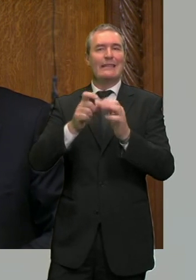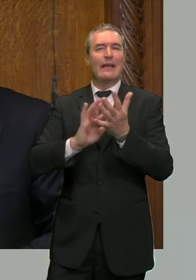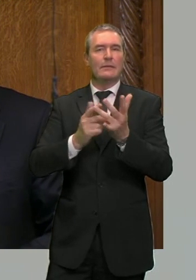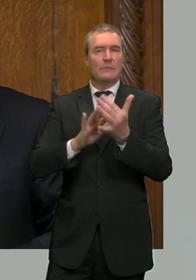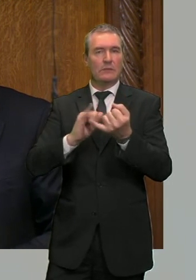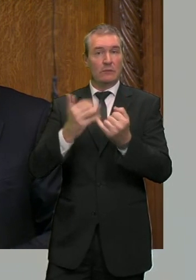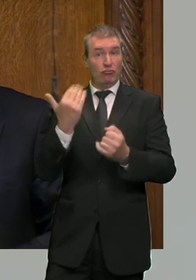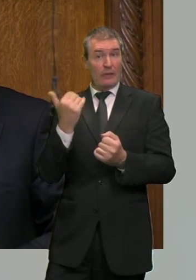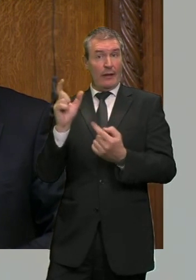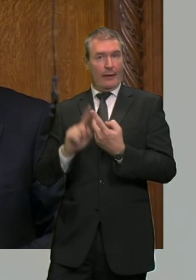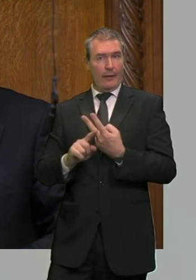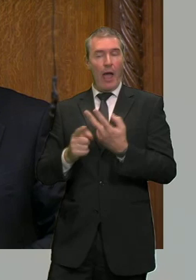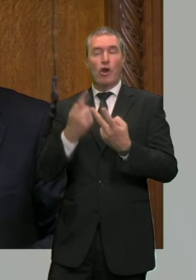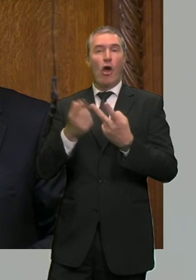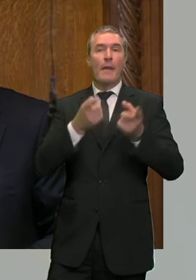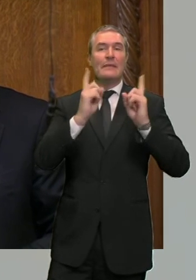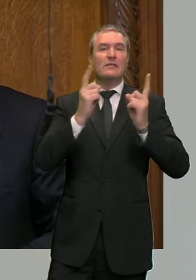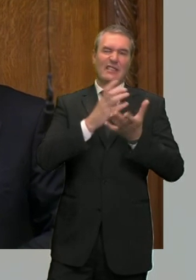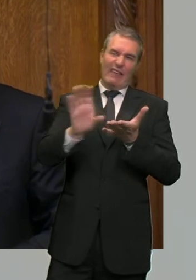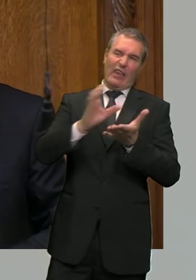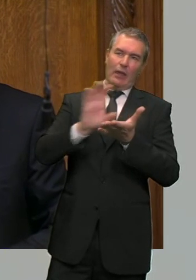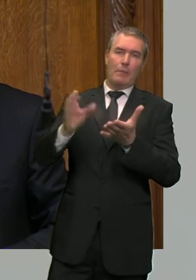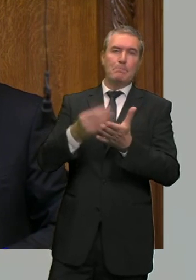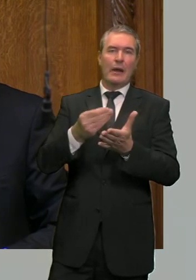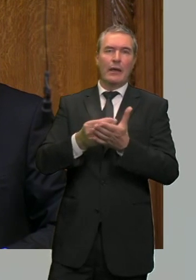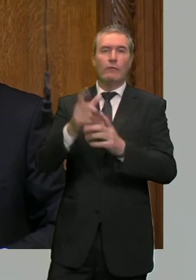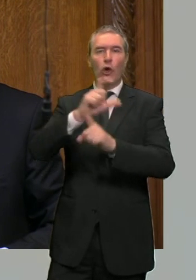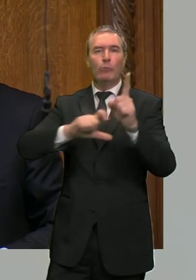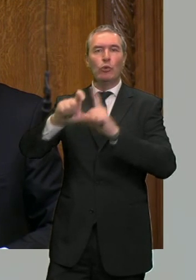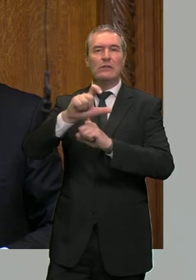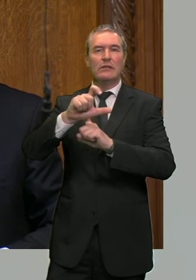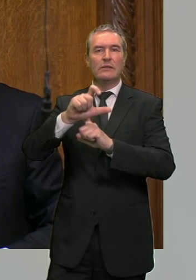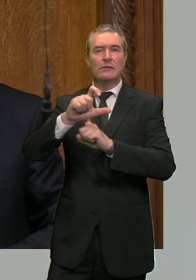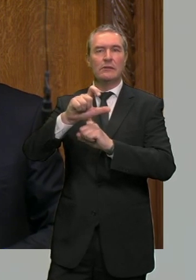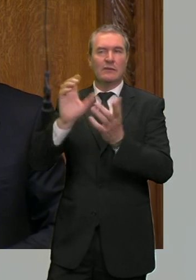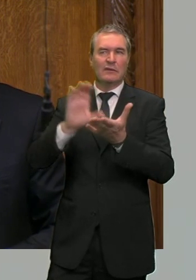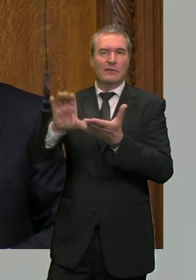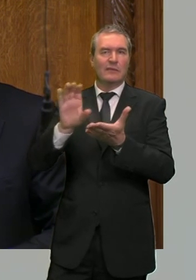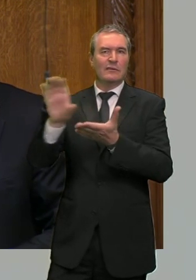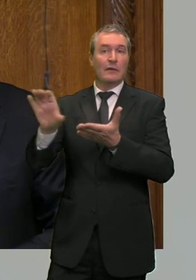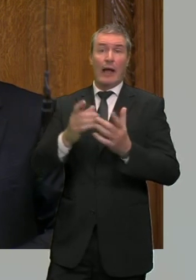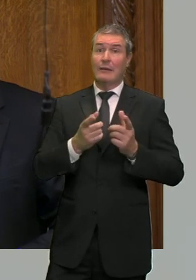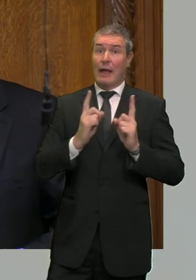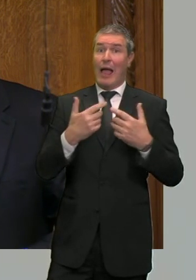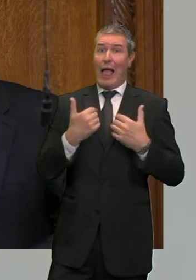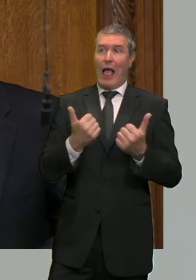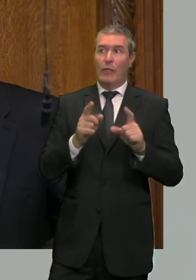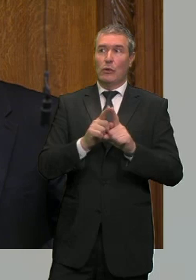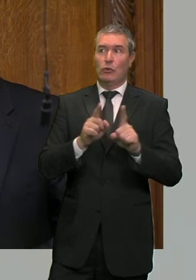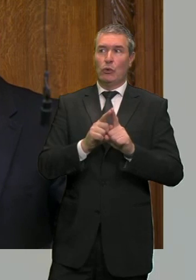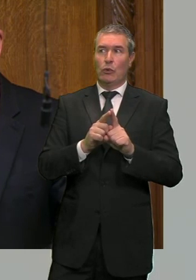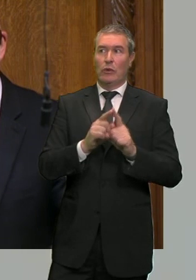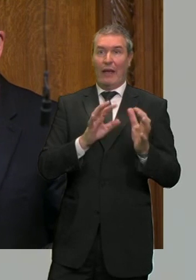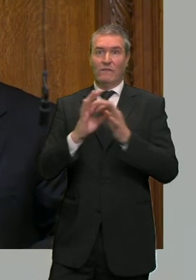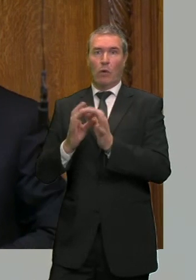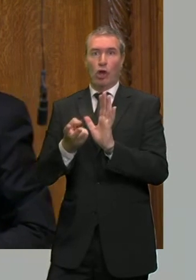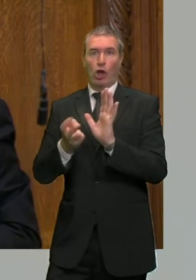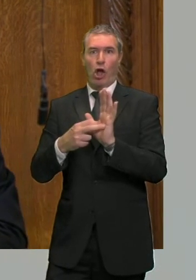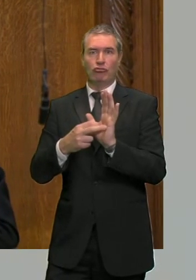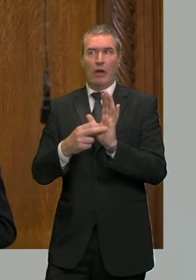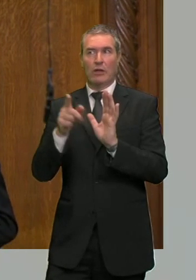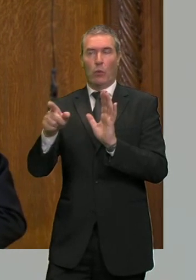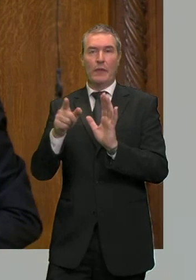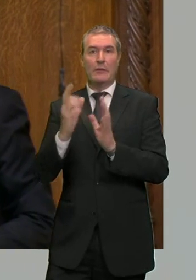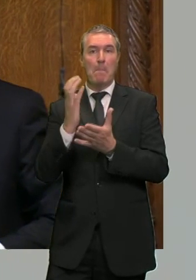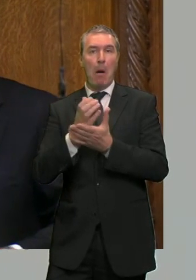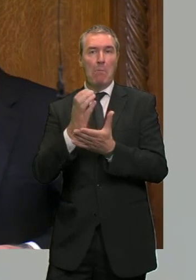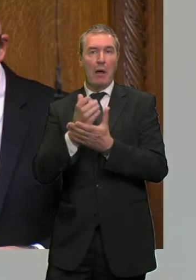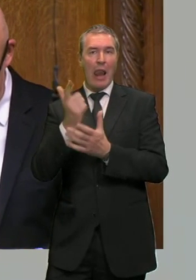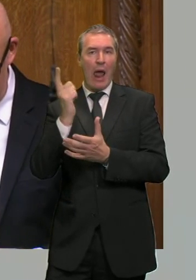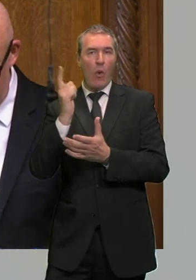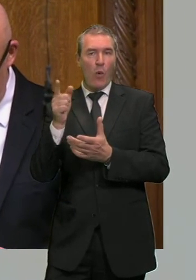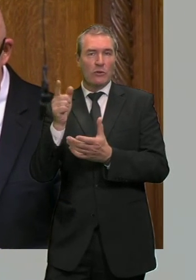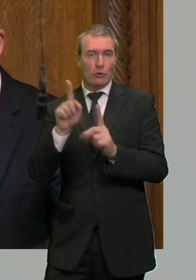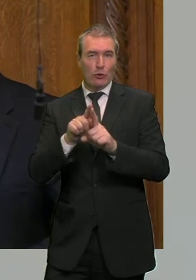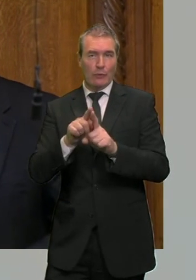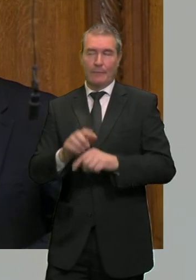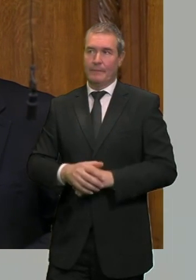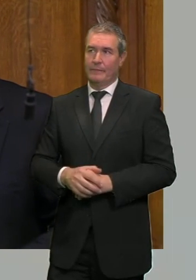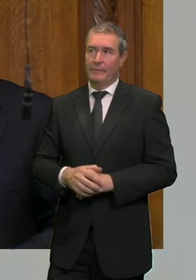More recently, we have had Ministers dishing the dosh between constituencies, and the Health Secretary handing—or involved in—a contract with his pub landlord for £30 million-worth of PPE.